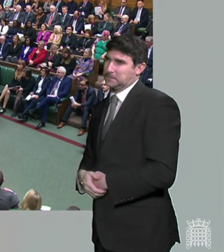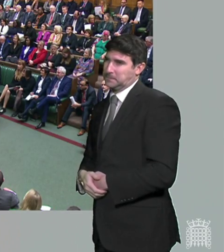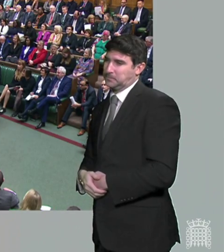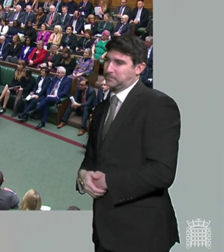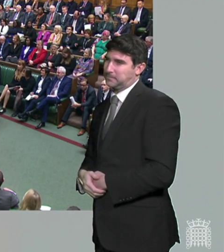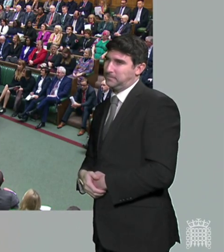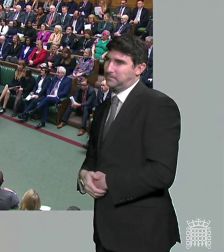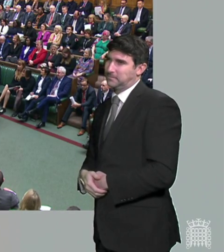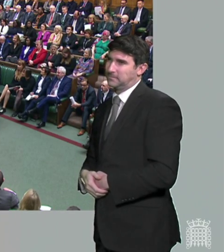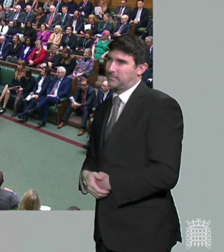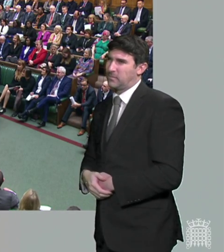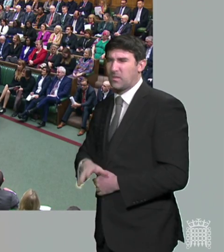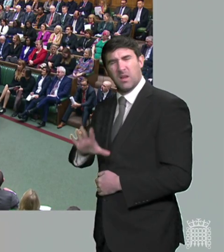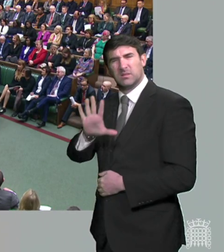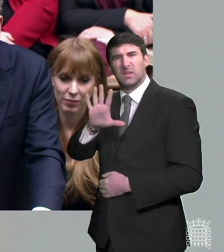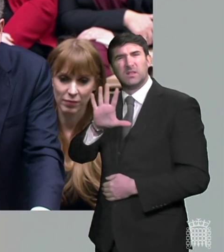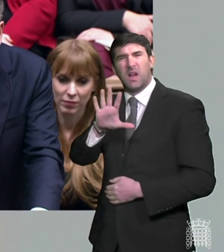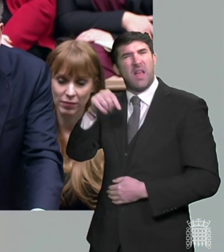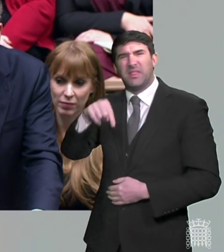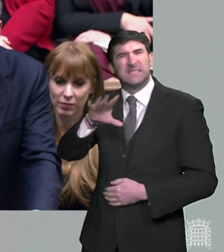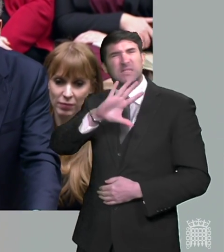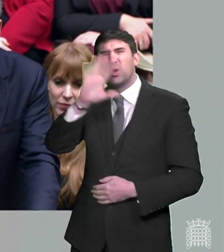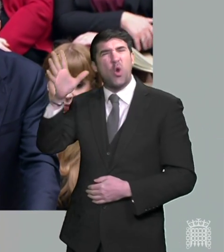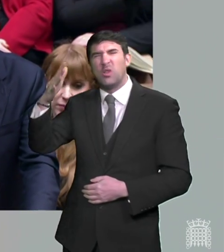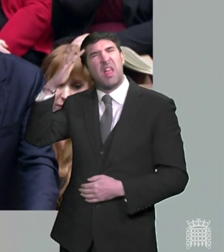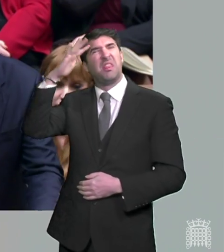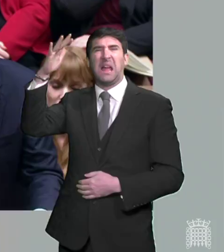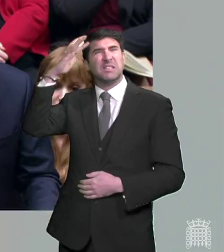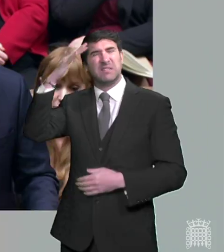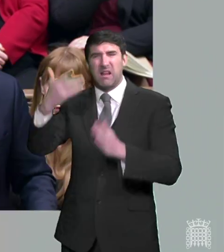This is not hypothetical; this is real life.